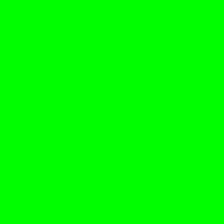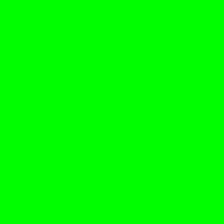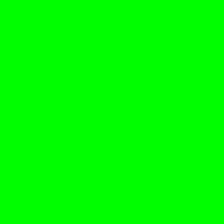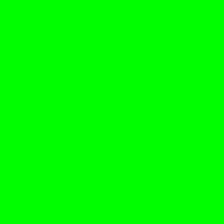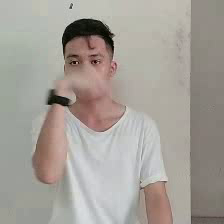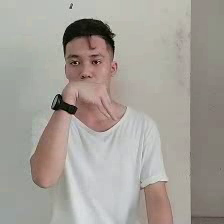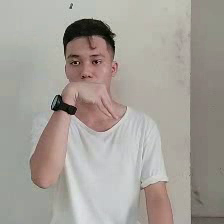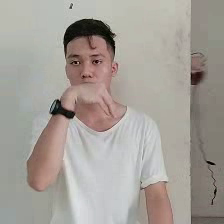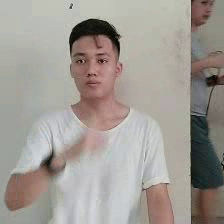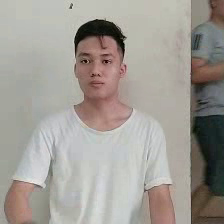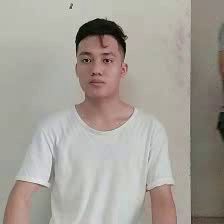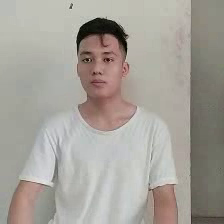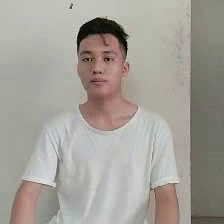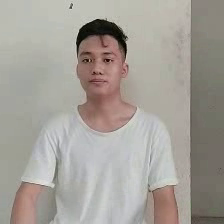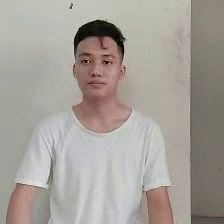Nói xấu